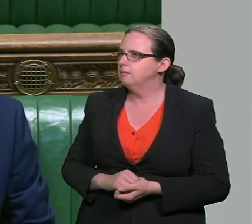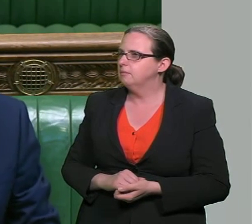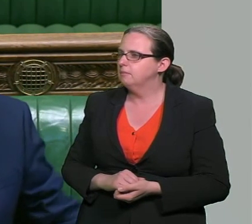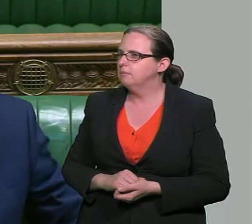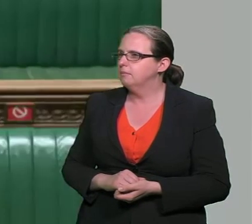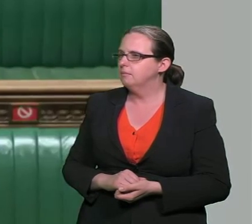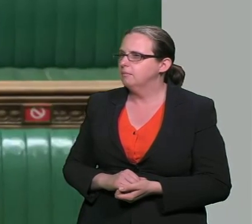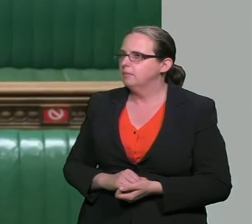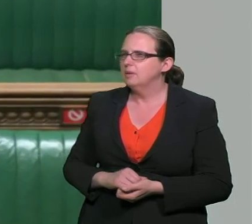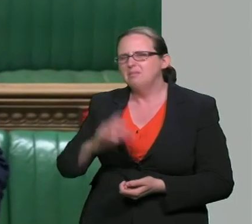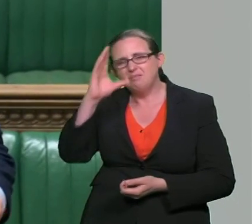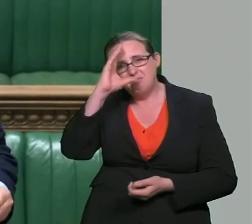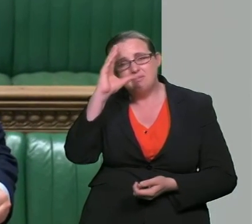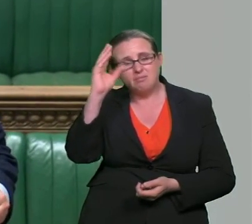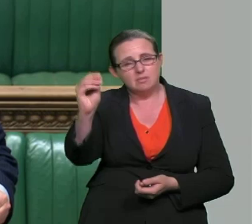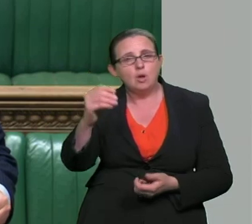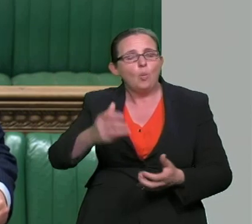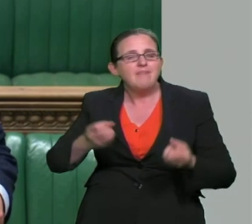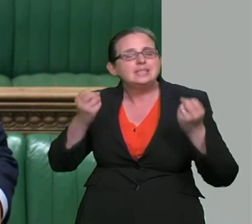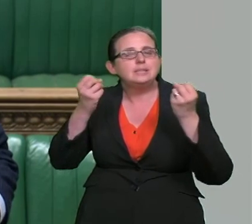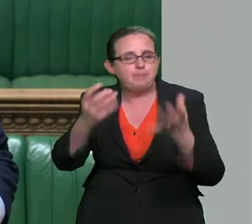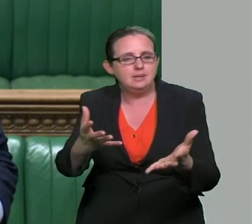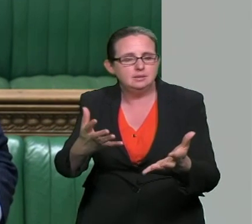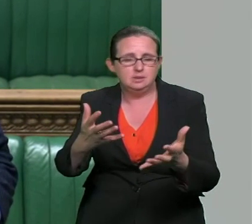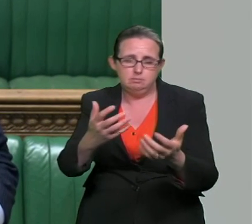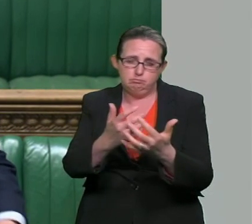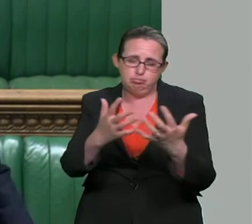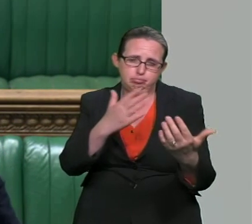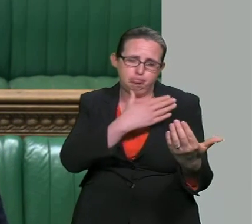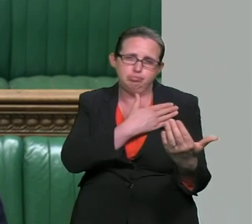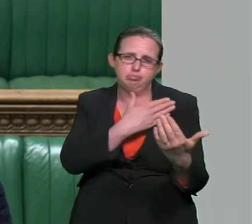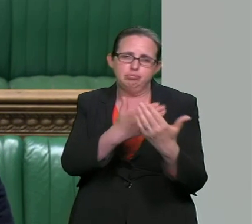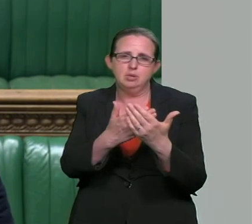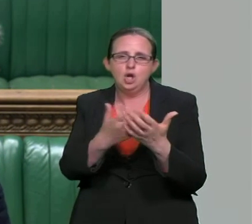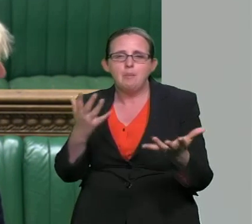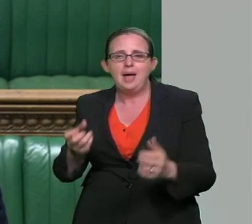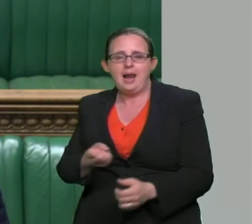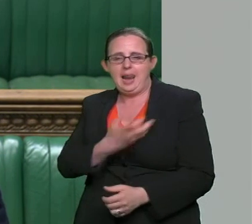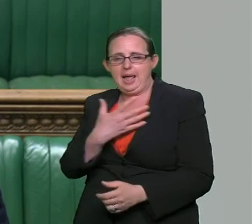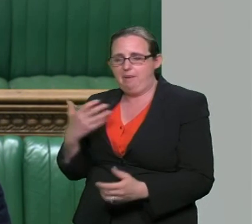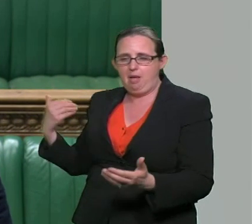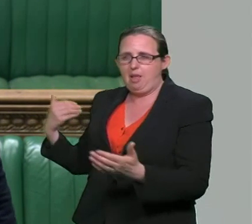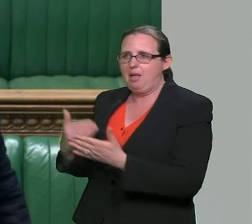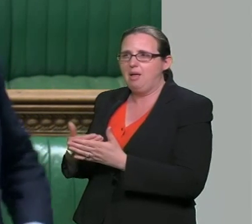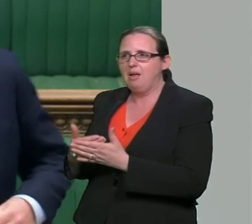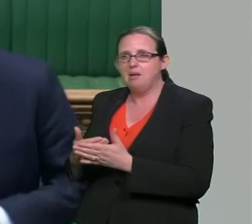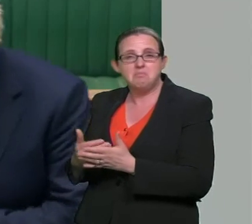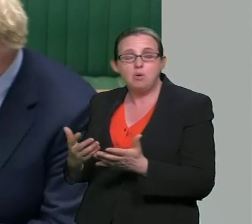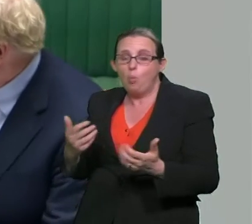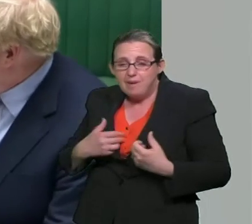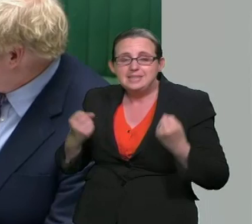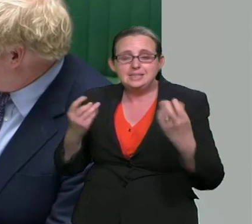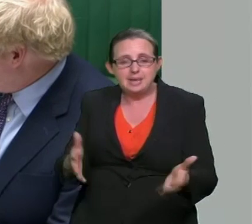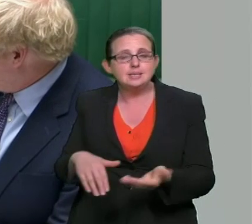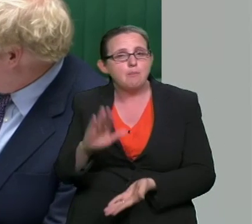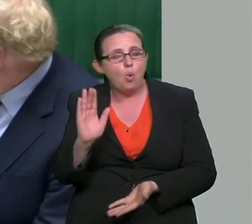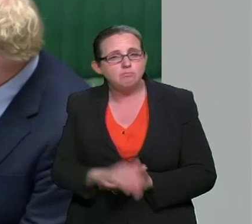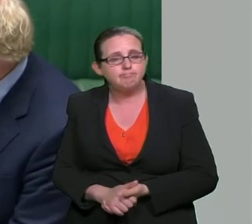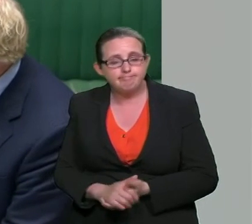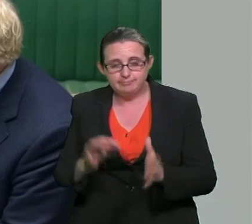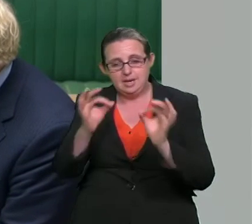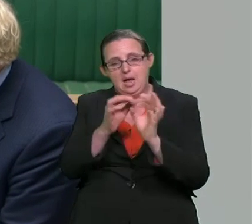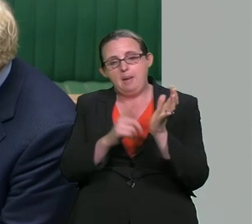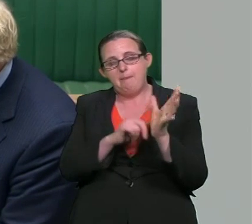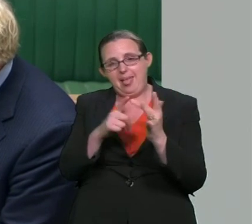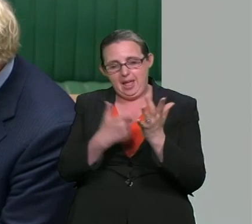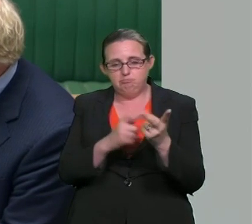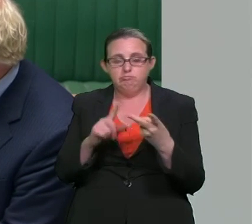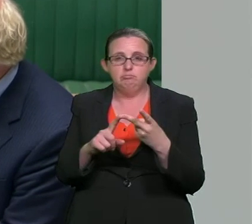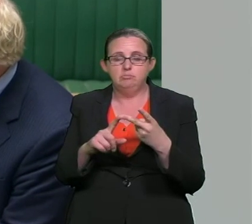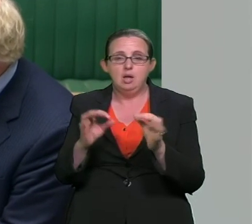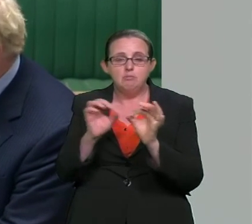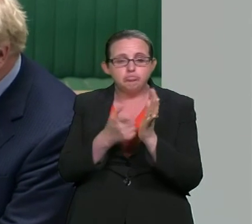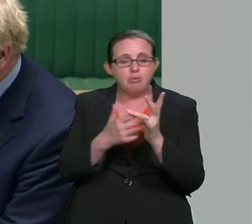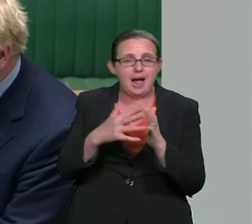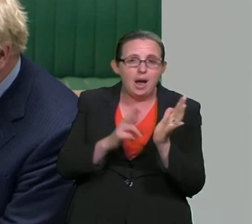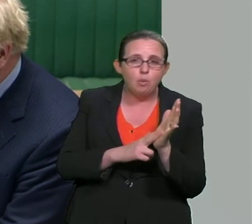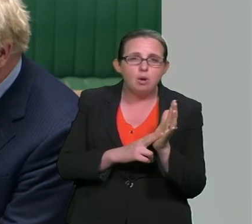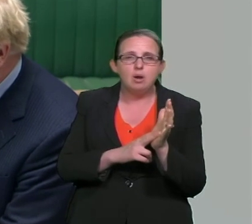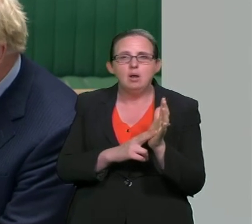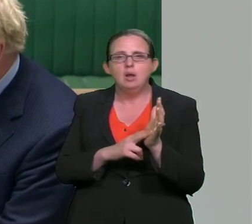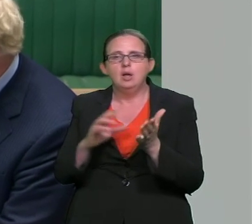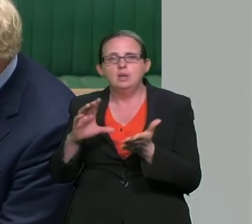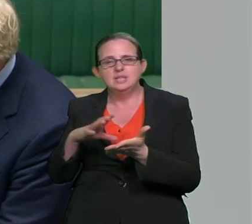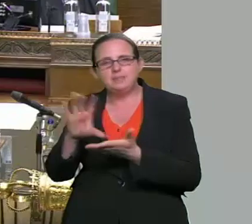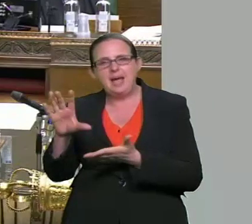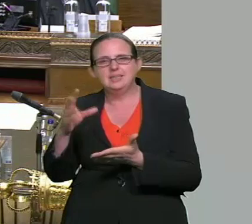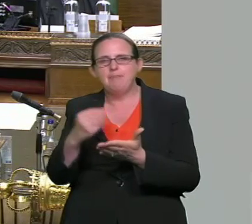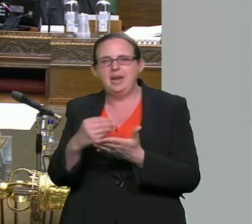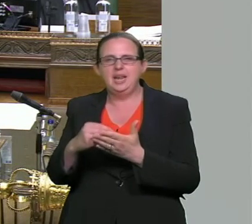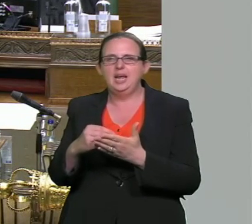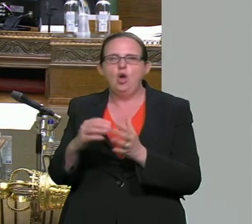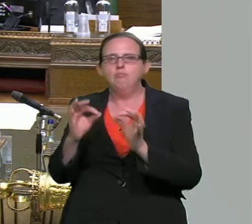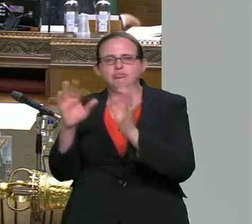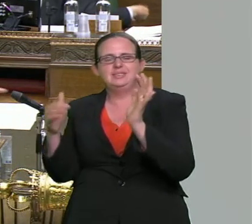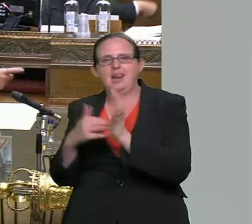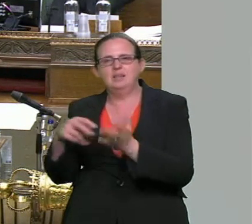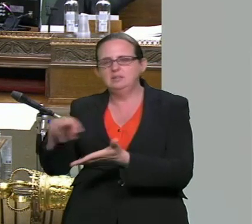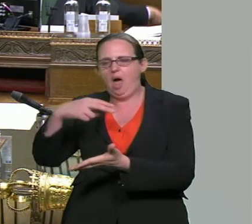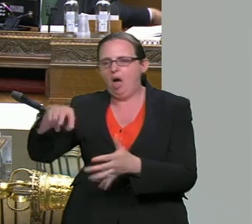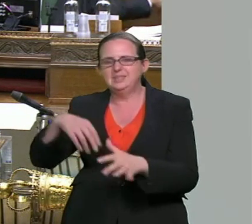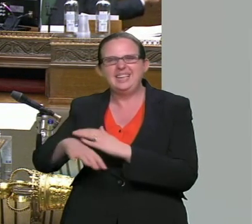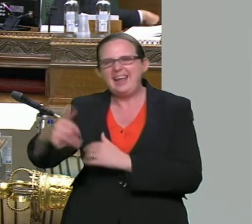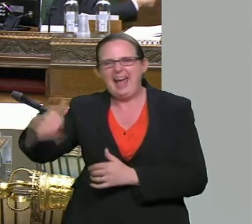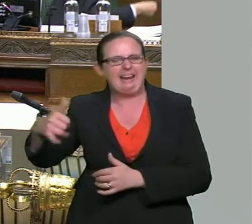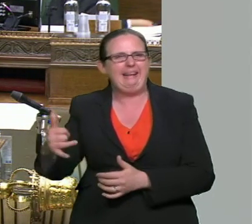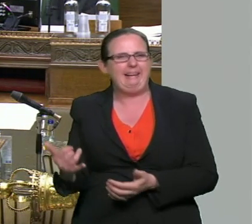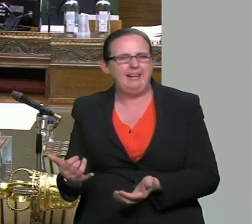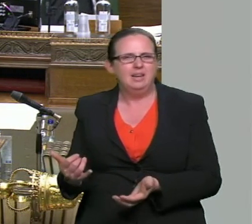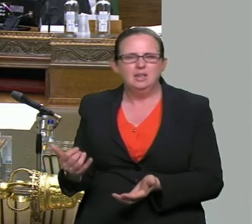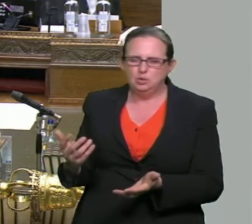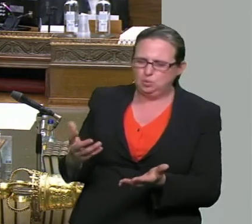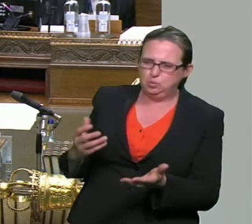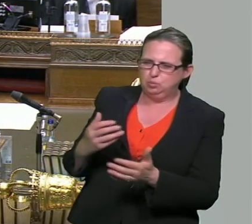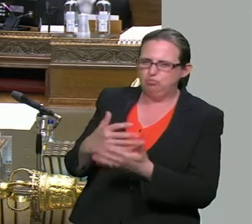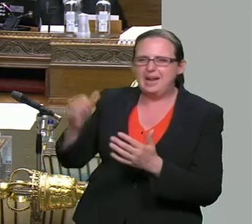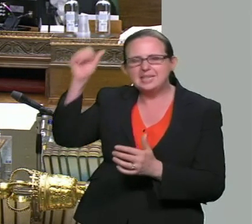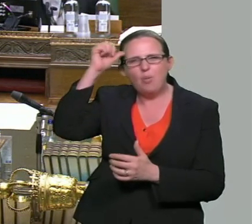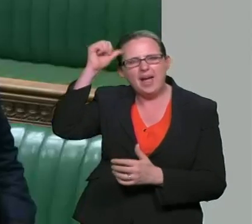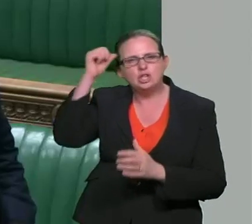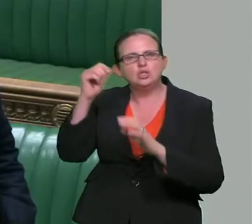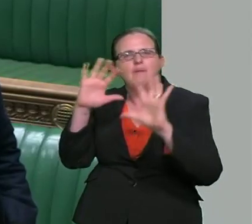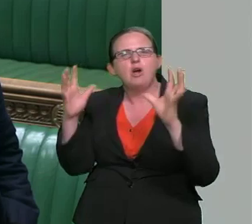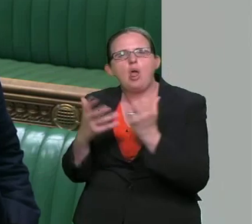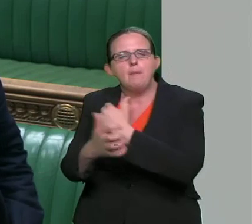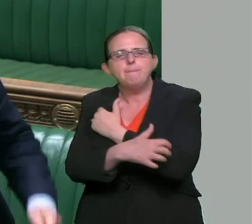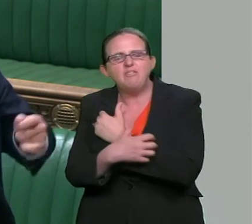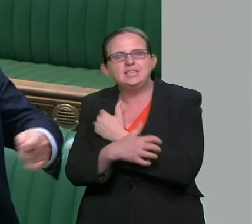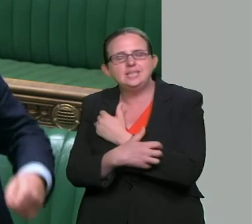Under this Government we have spent more and continue to spend more than Labour ever did under Blair and under Brown, and even when they were spending money on Brazilian dancers in Hackney—which is what they did—to raise consciousness of global poverty.